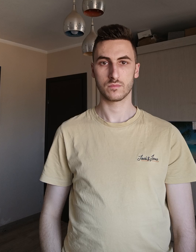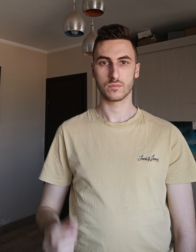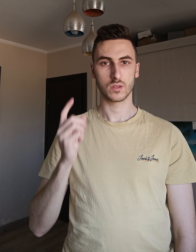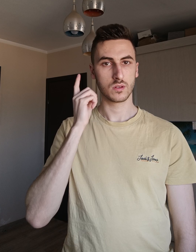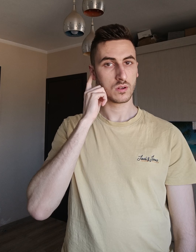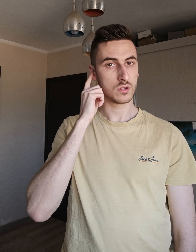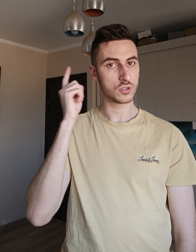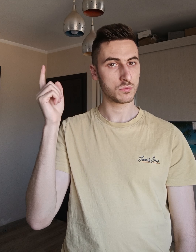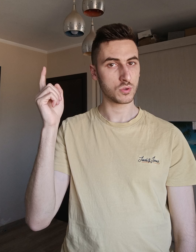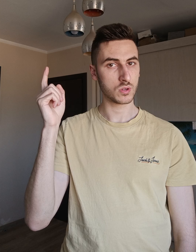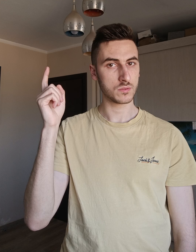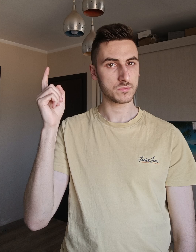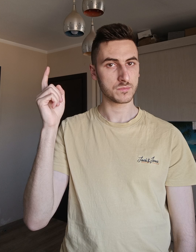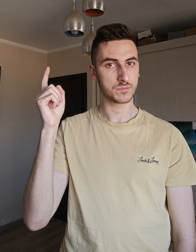לשמוע